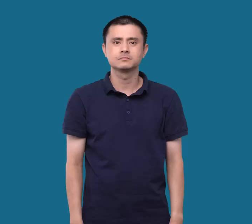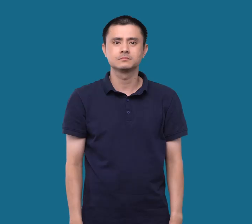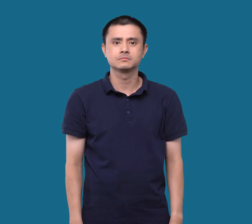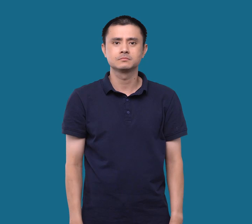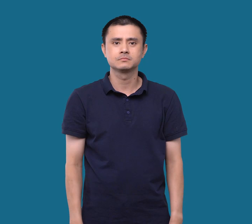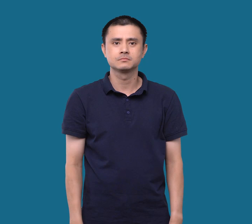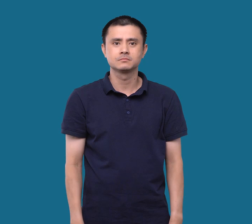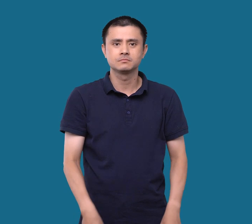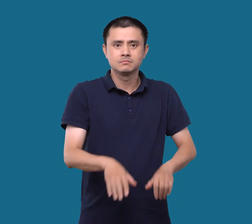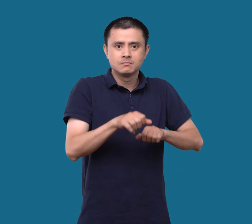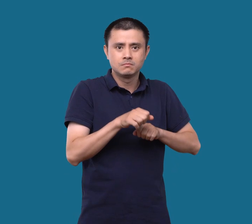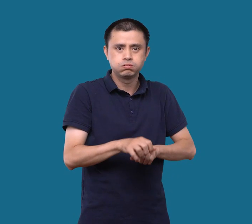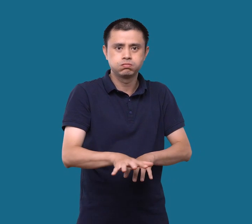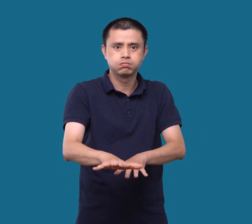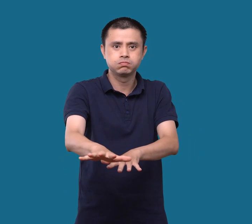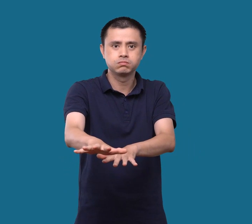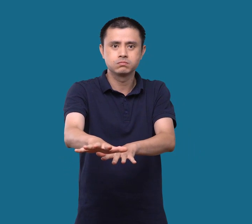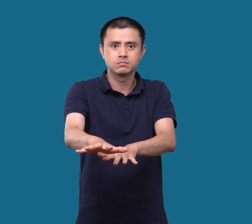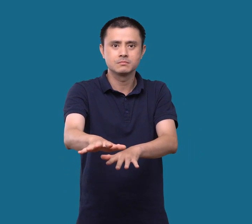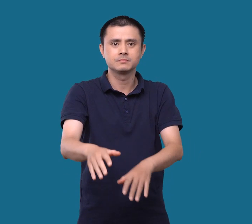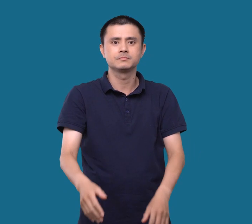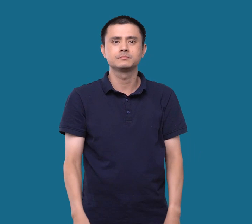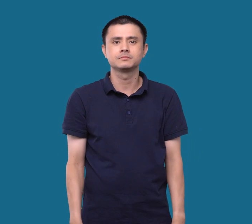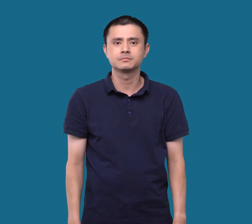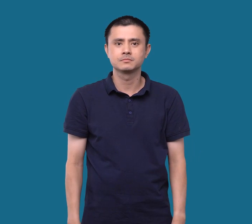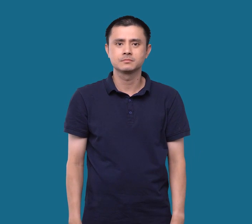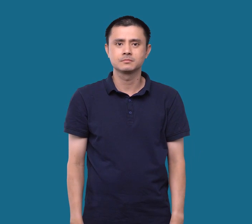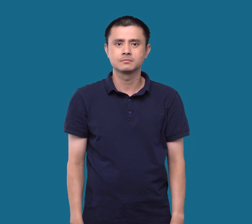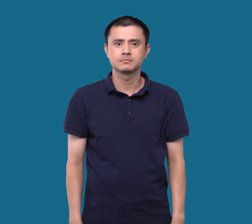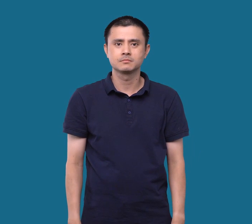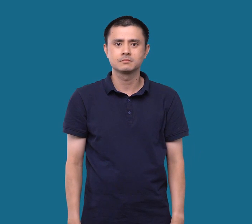lũ quét